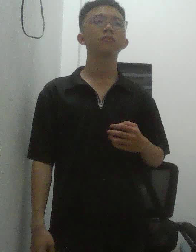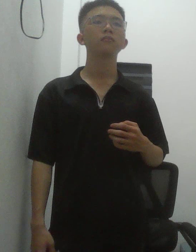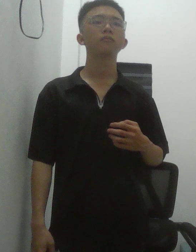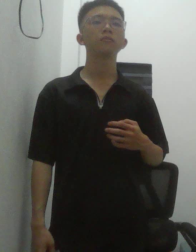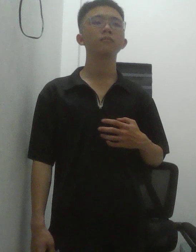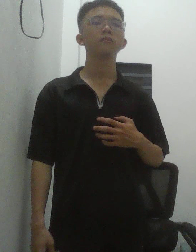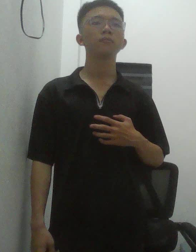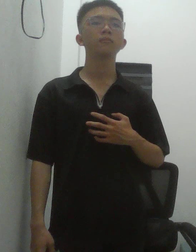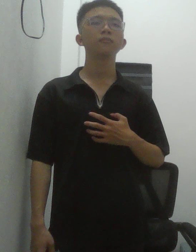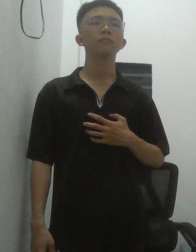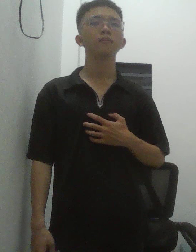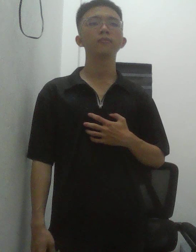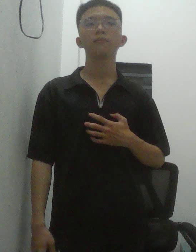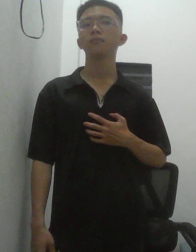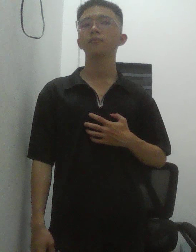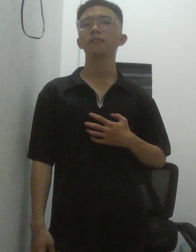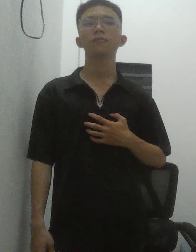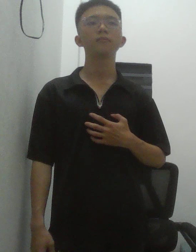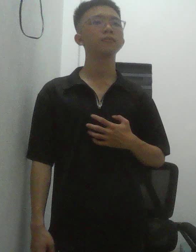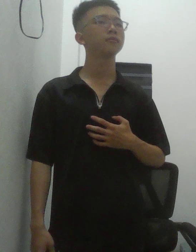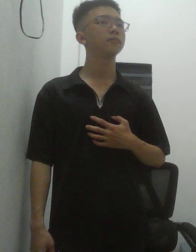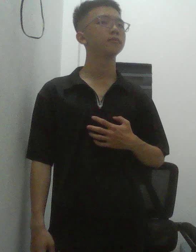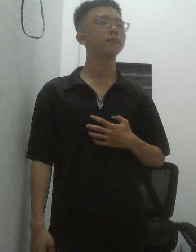khong thich